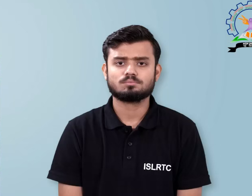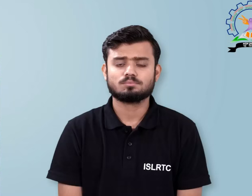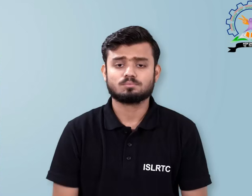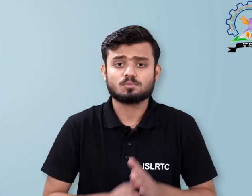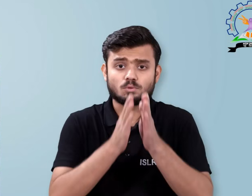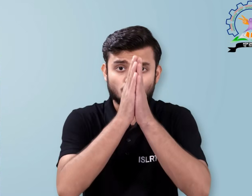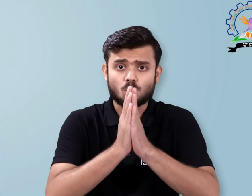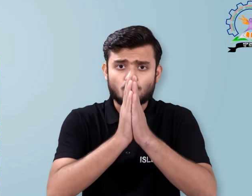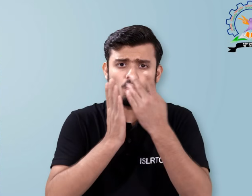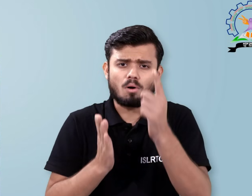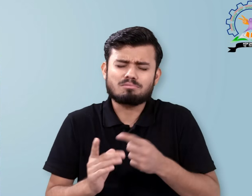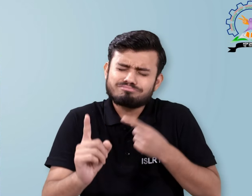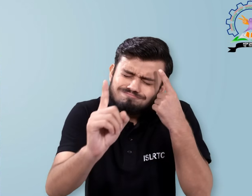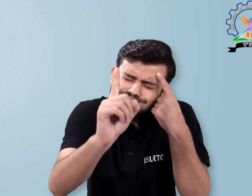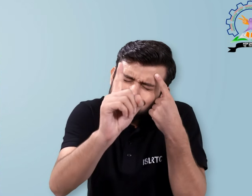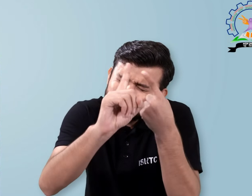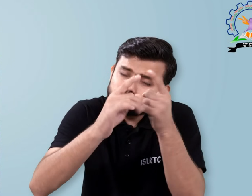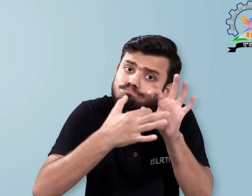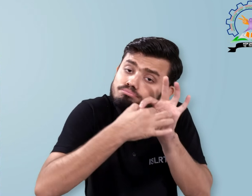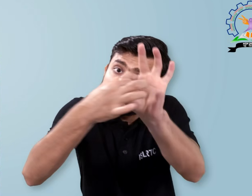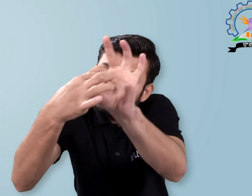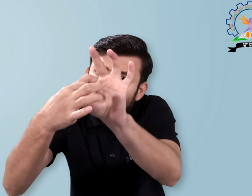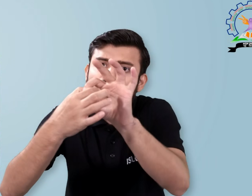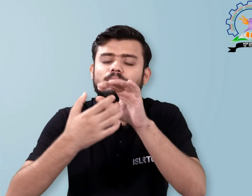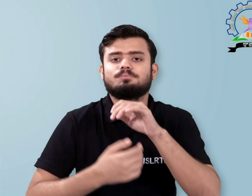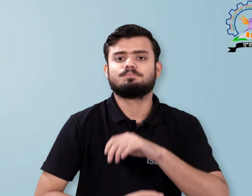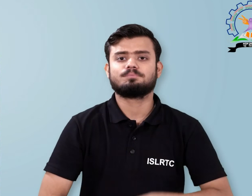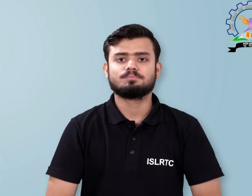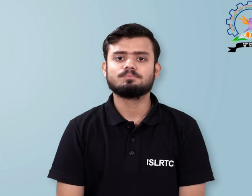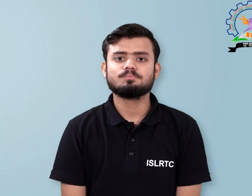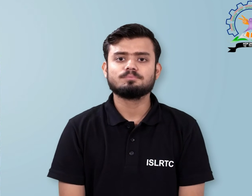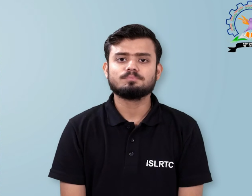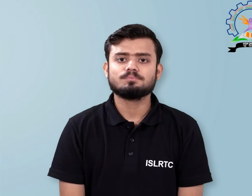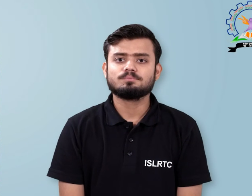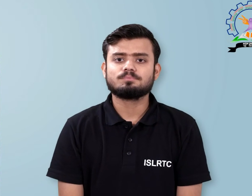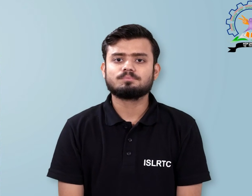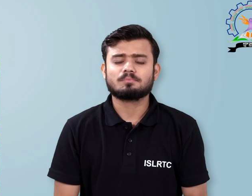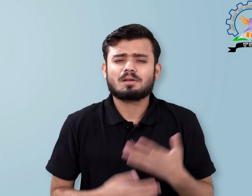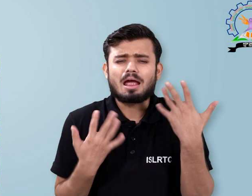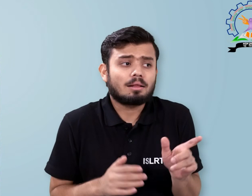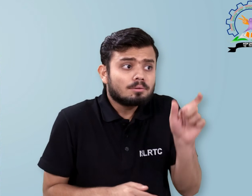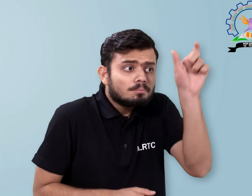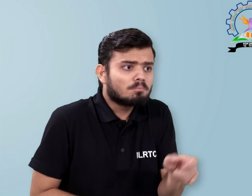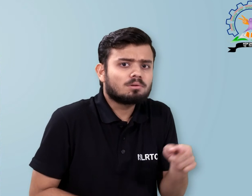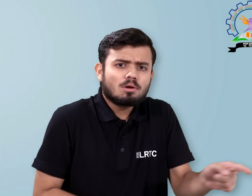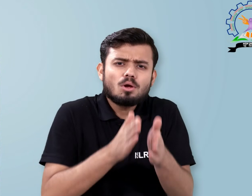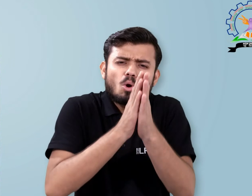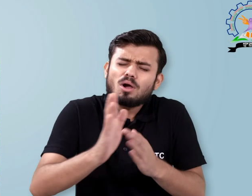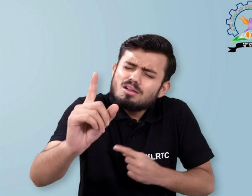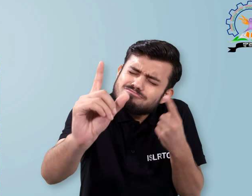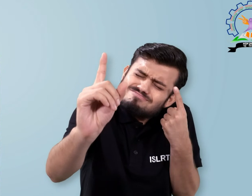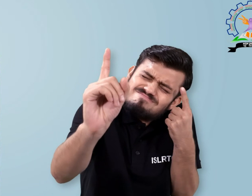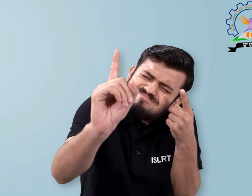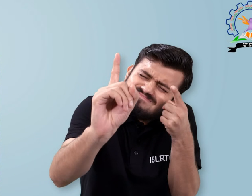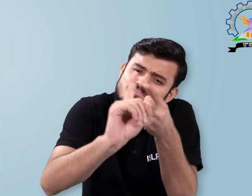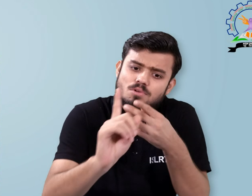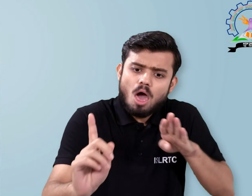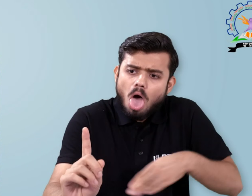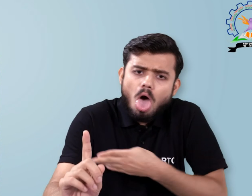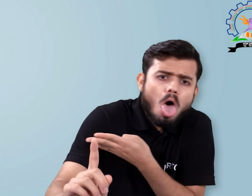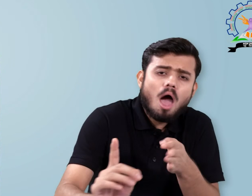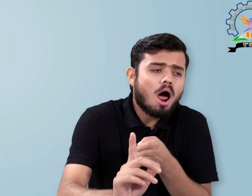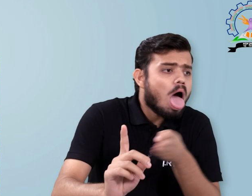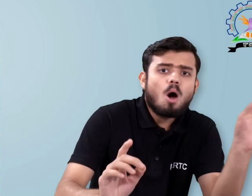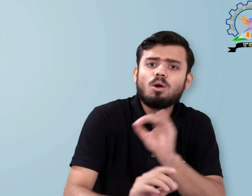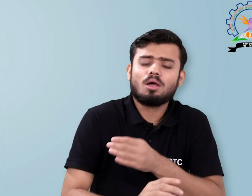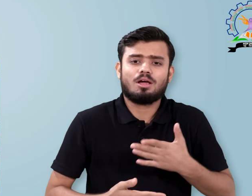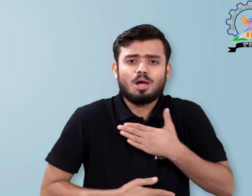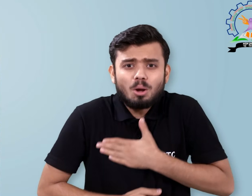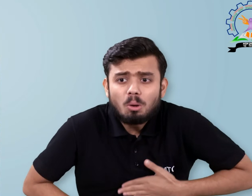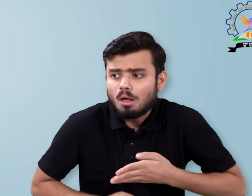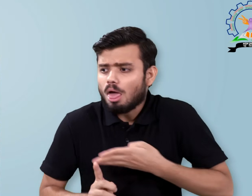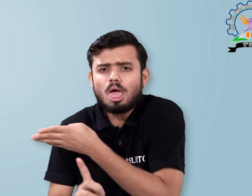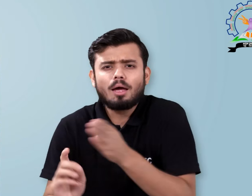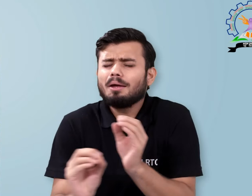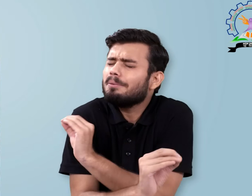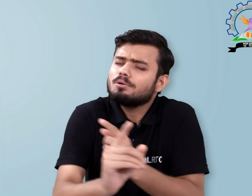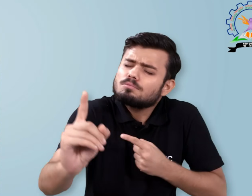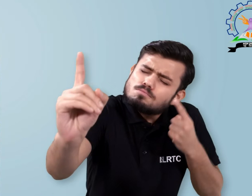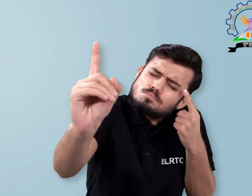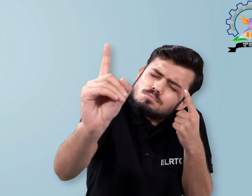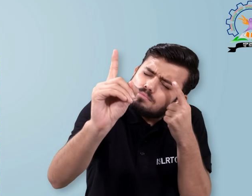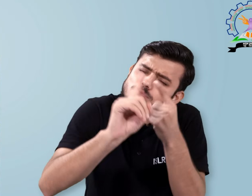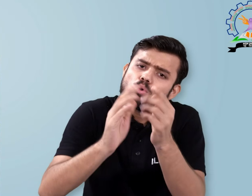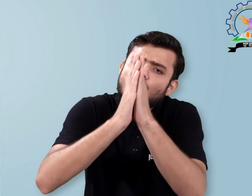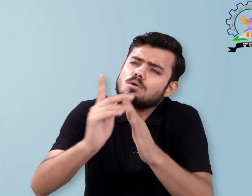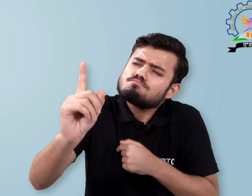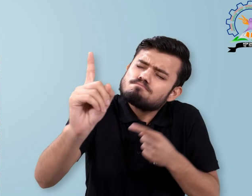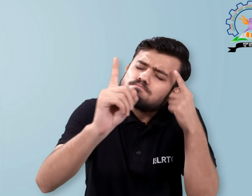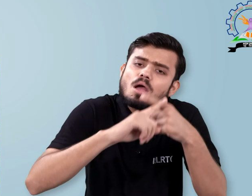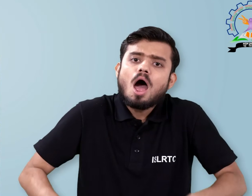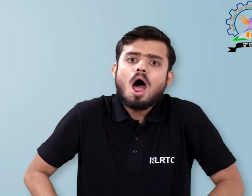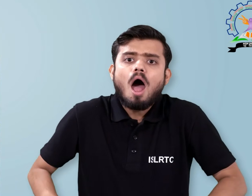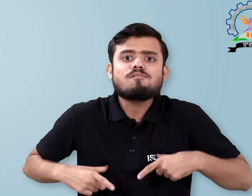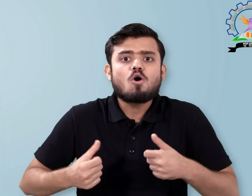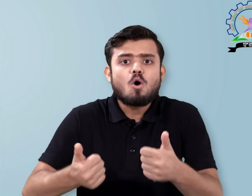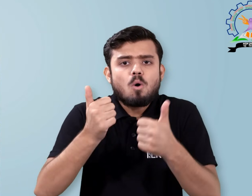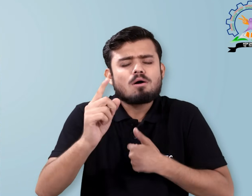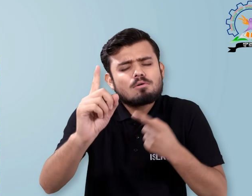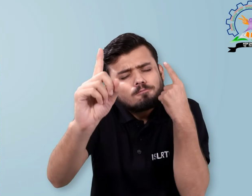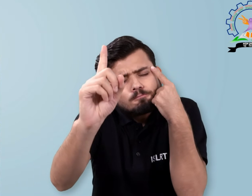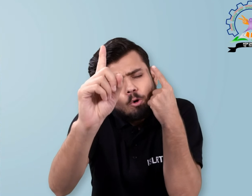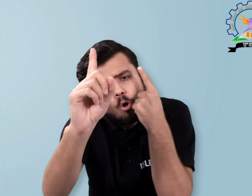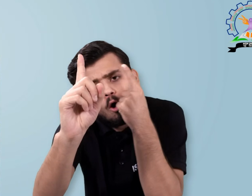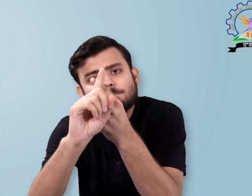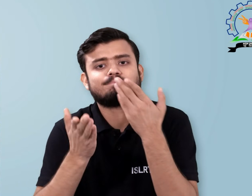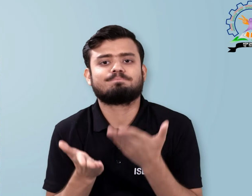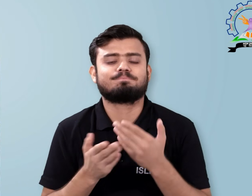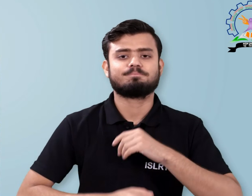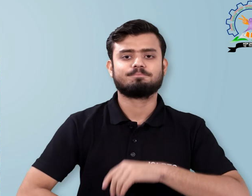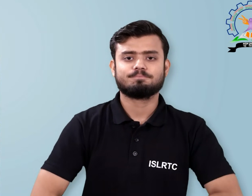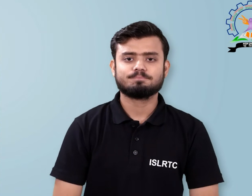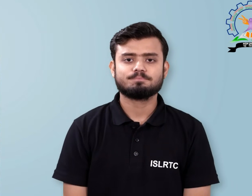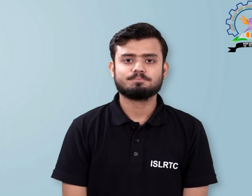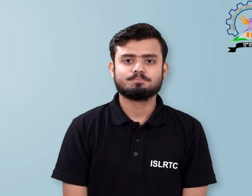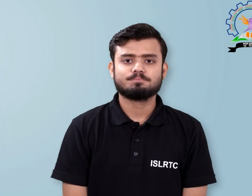Ascetic Someone who engages in rigorous spiritual practices to attain a higher consciousness.